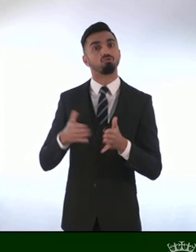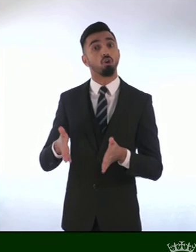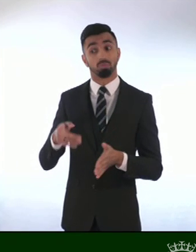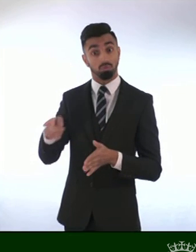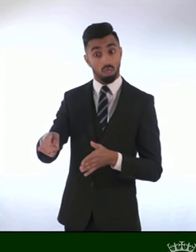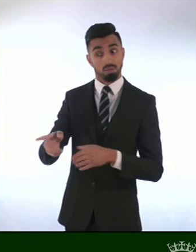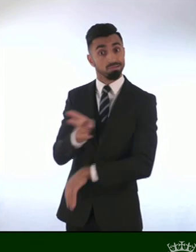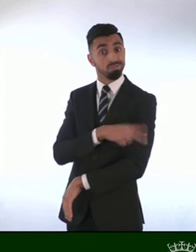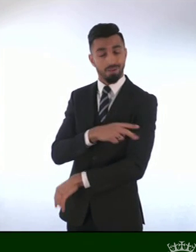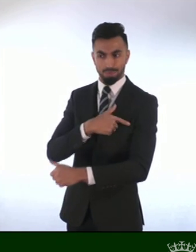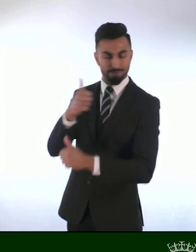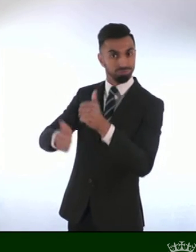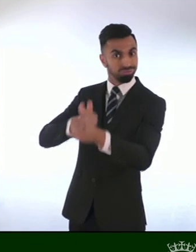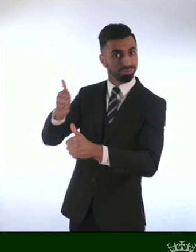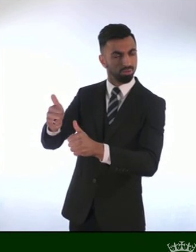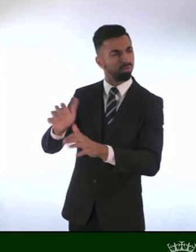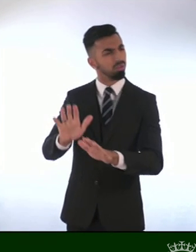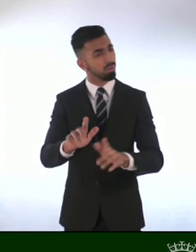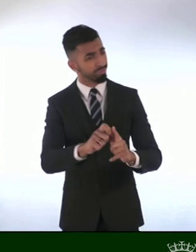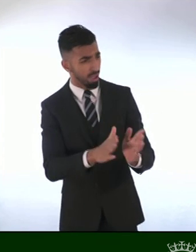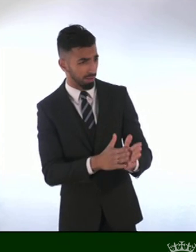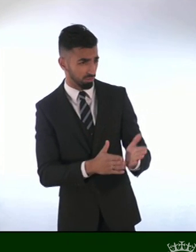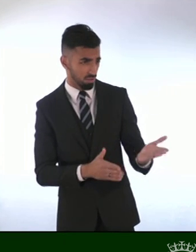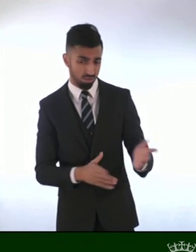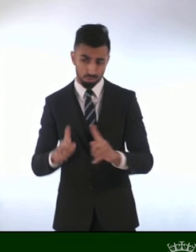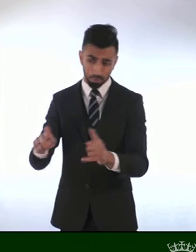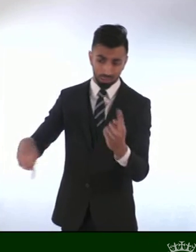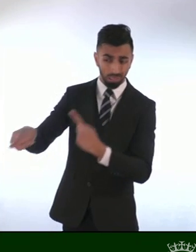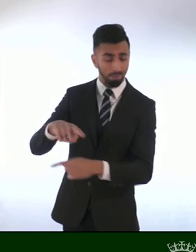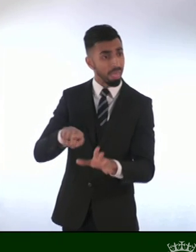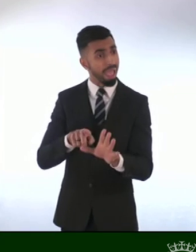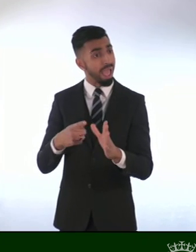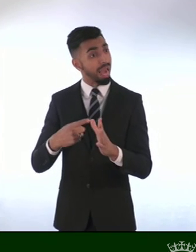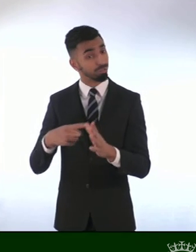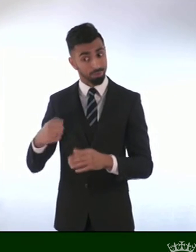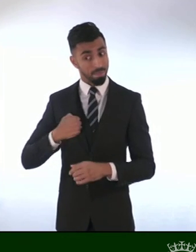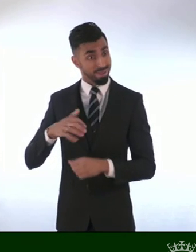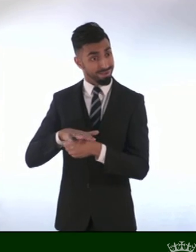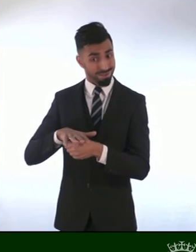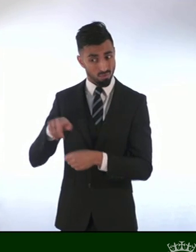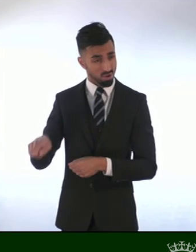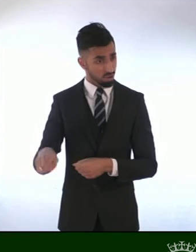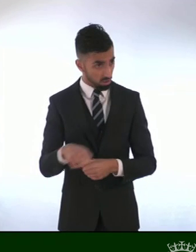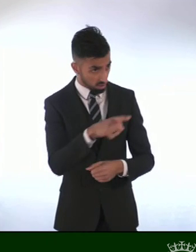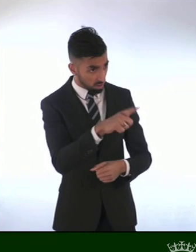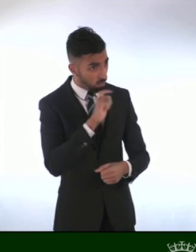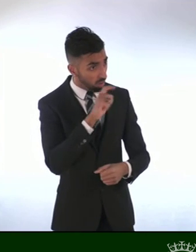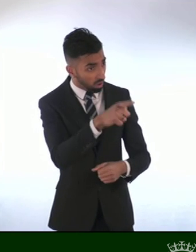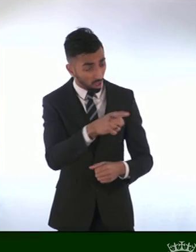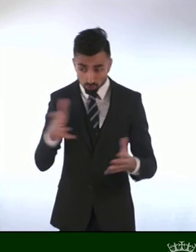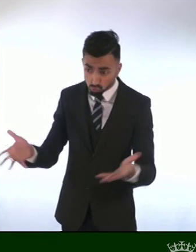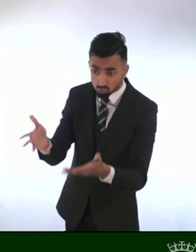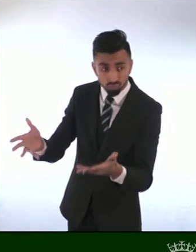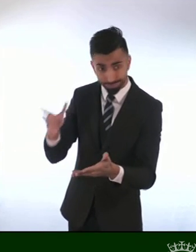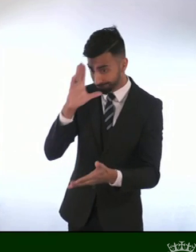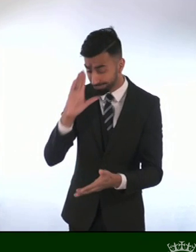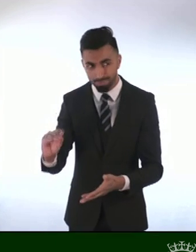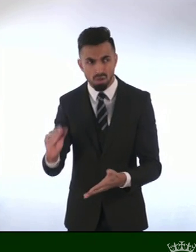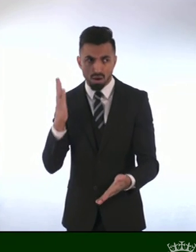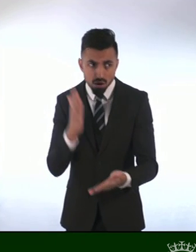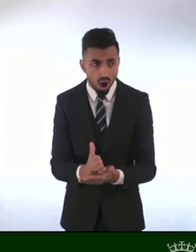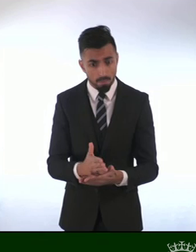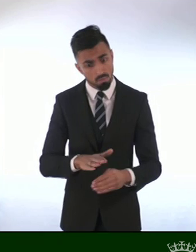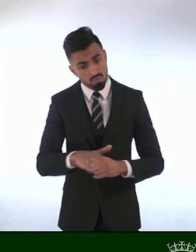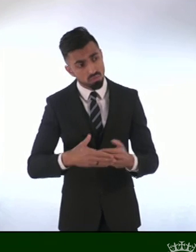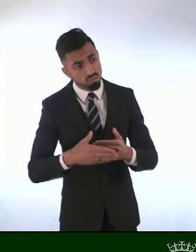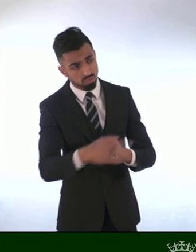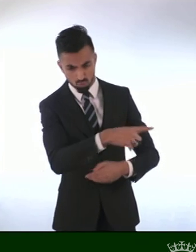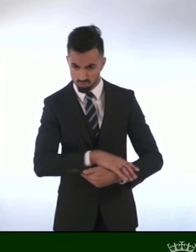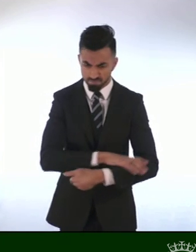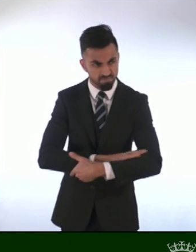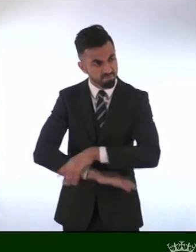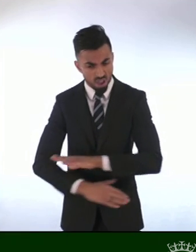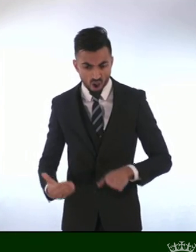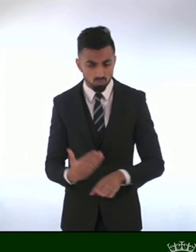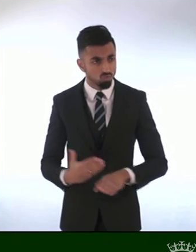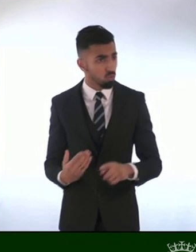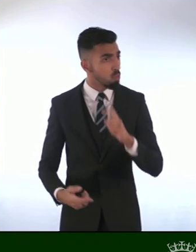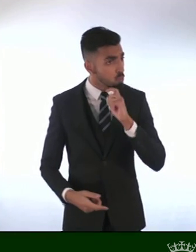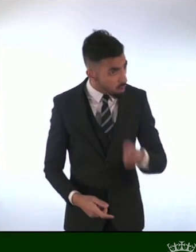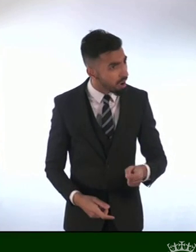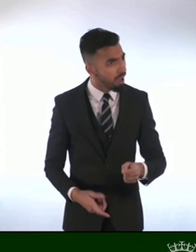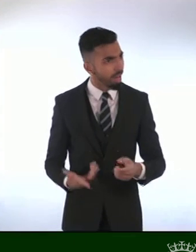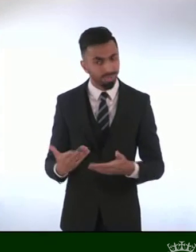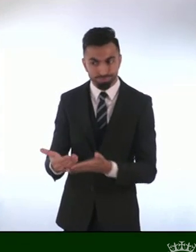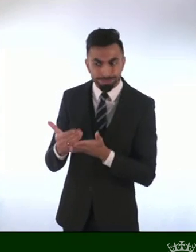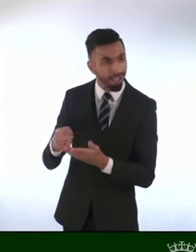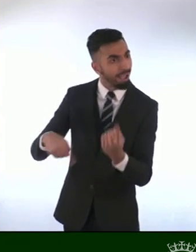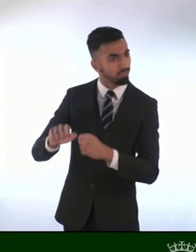Can my right honourable Friend assure the people of Aylesbury, and everybody in the country, that the Government will take whatever action is needed and spend whatever money is needed to save lives and protect livelihoods?